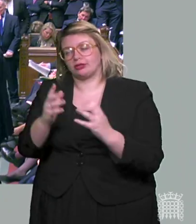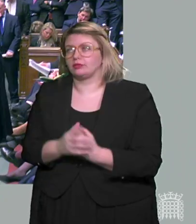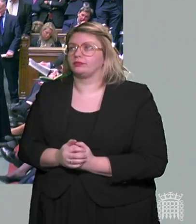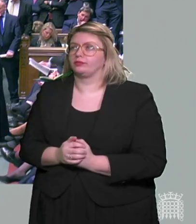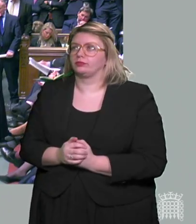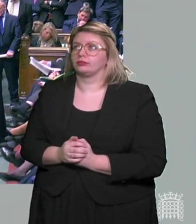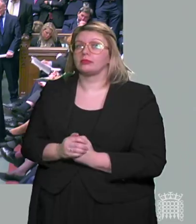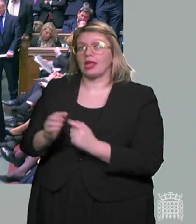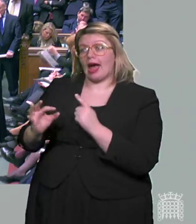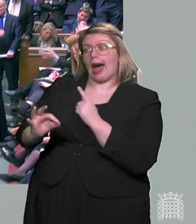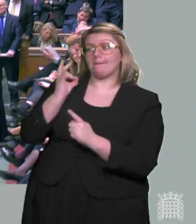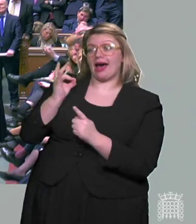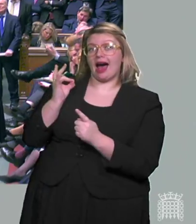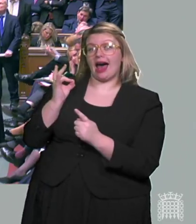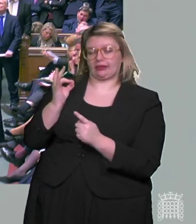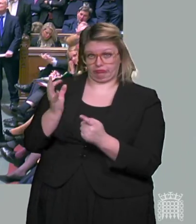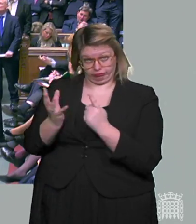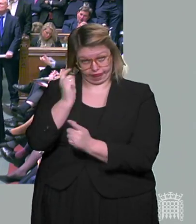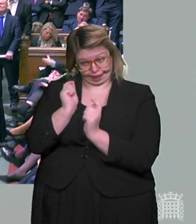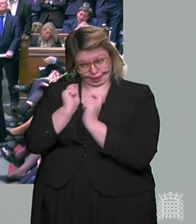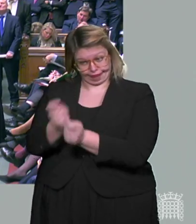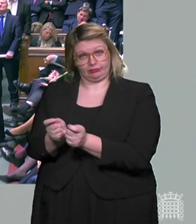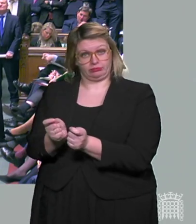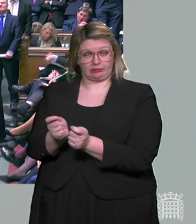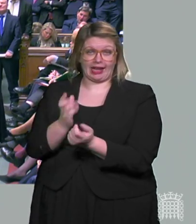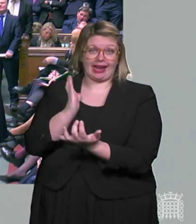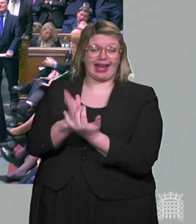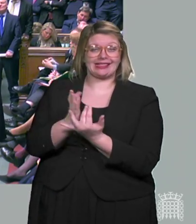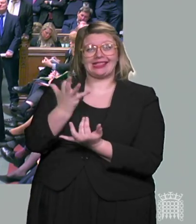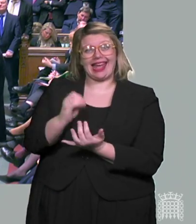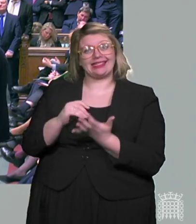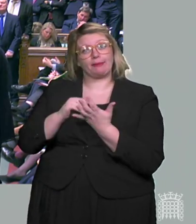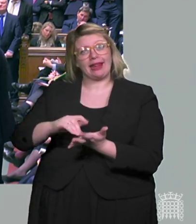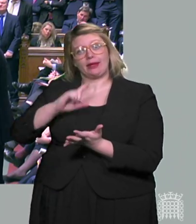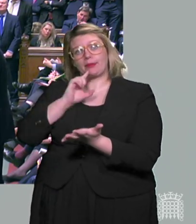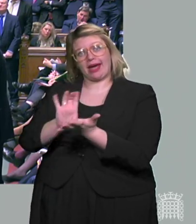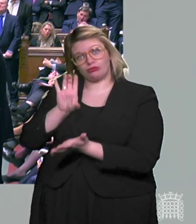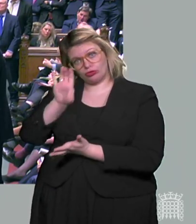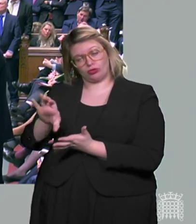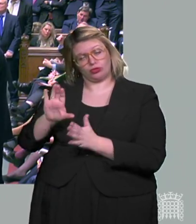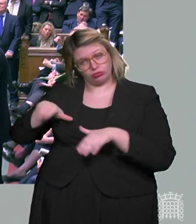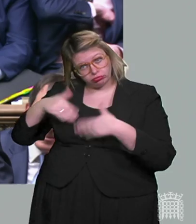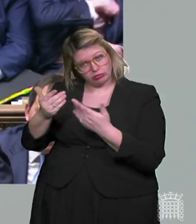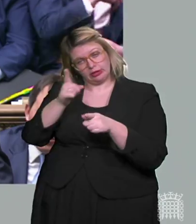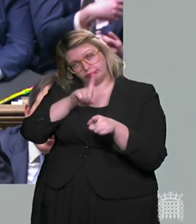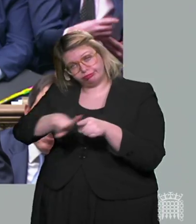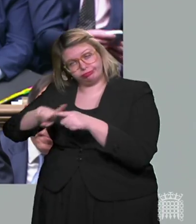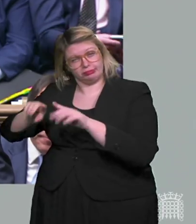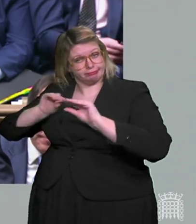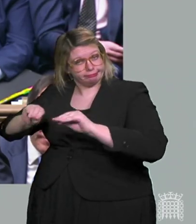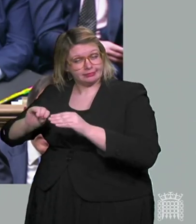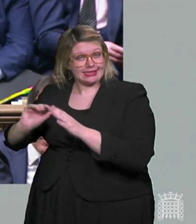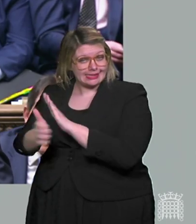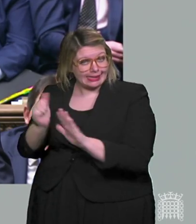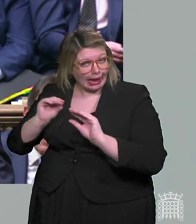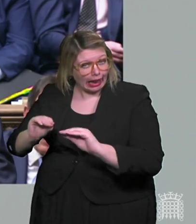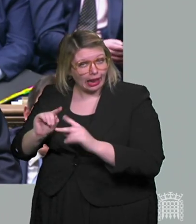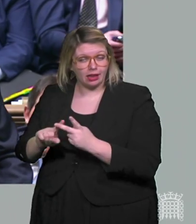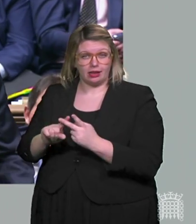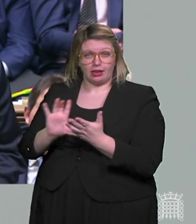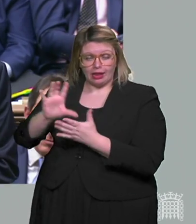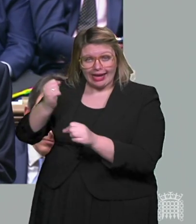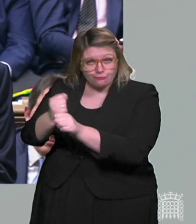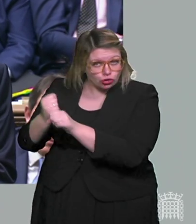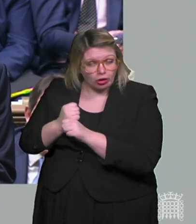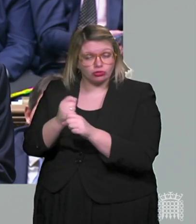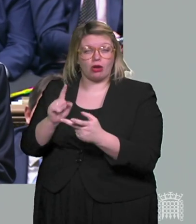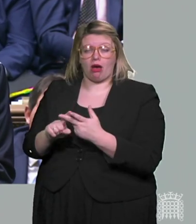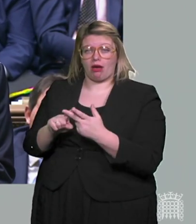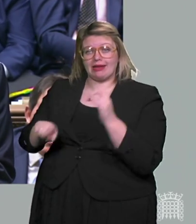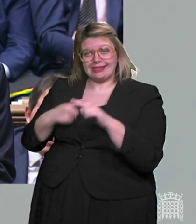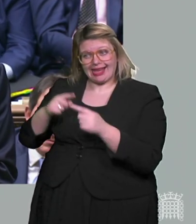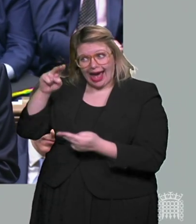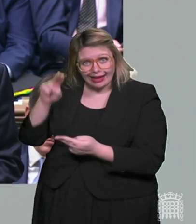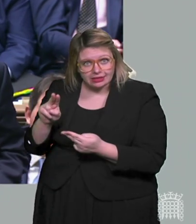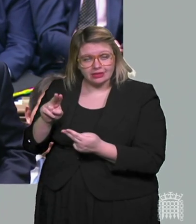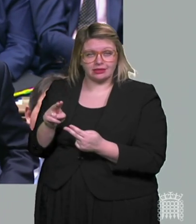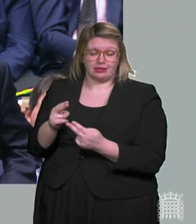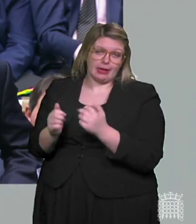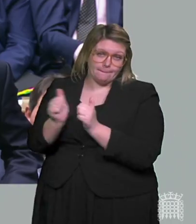If the application is successful, it will have access to £80 million of support for a range of interventions, including skills, infrastructure, tax reliefs and business rates retention.